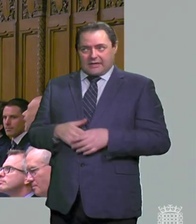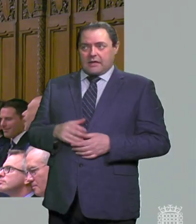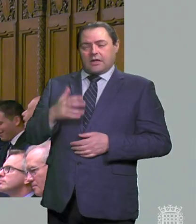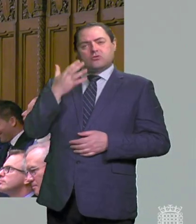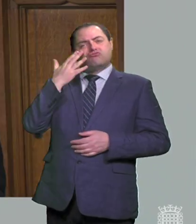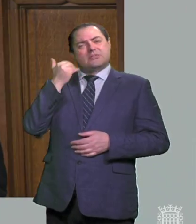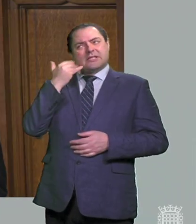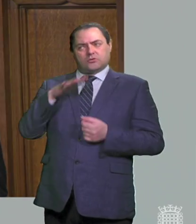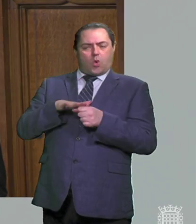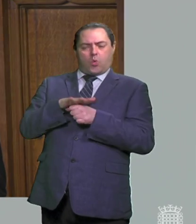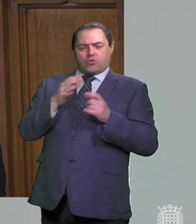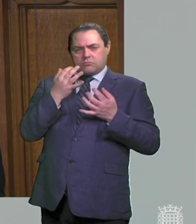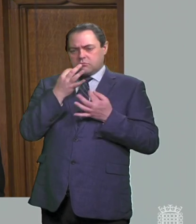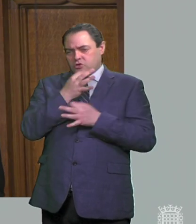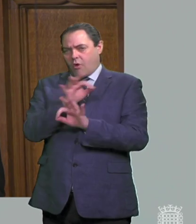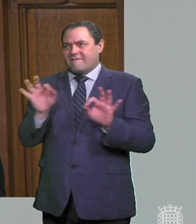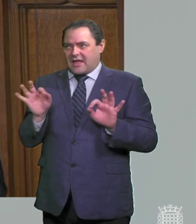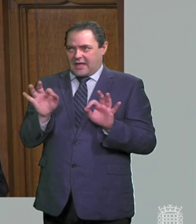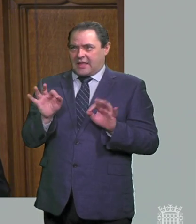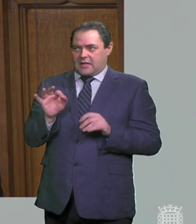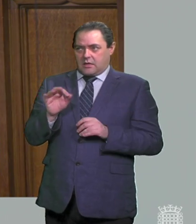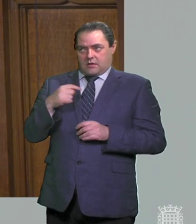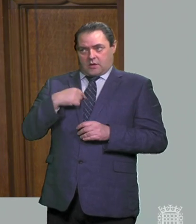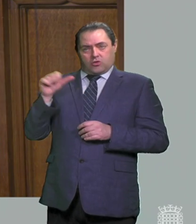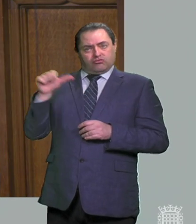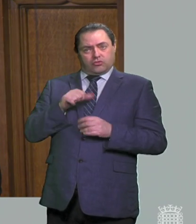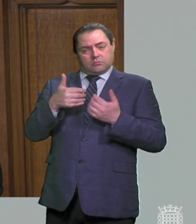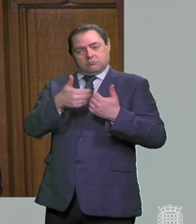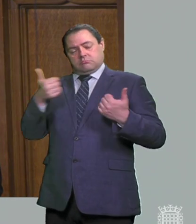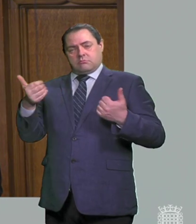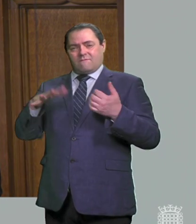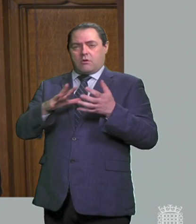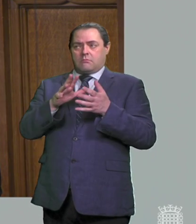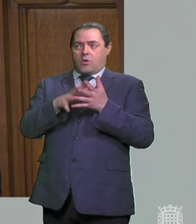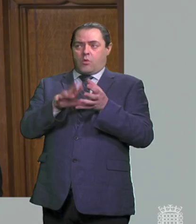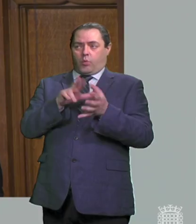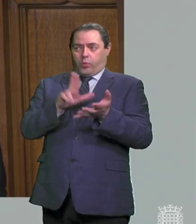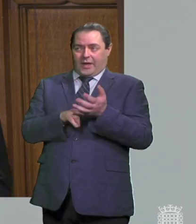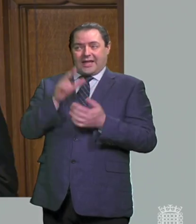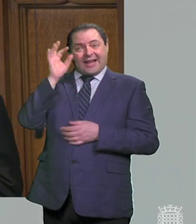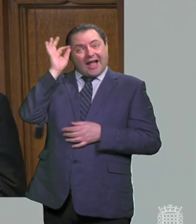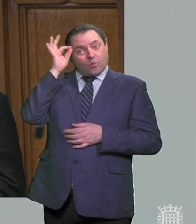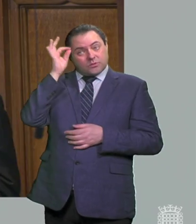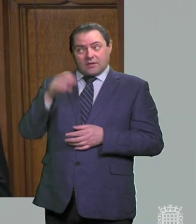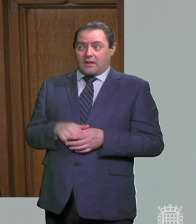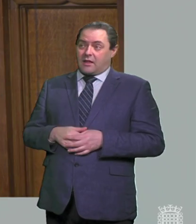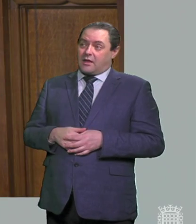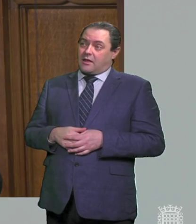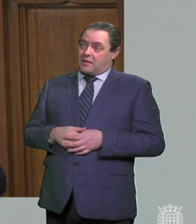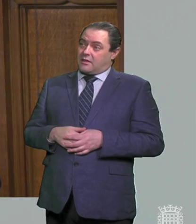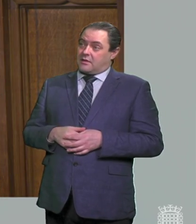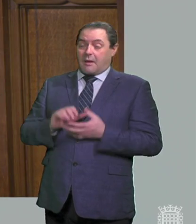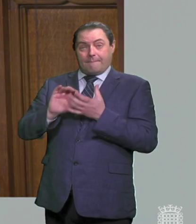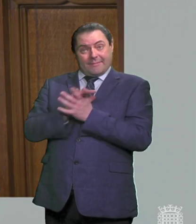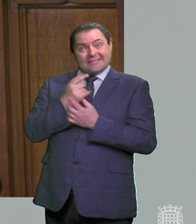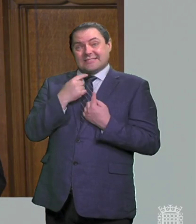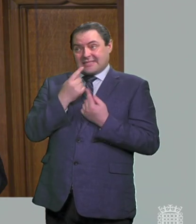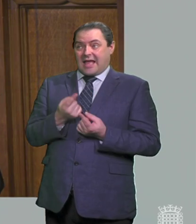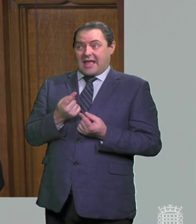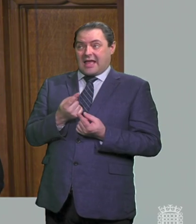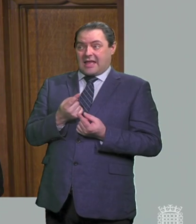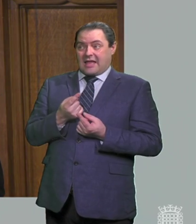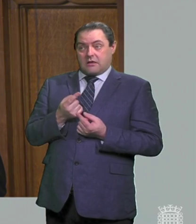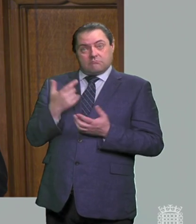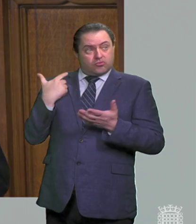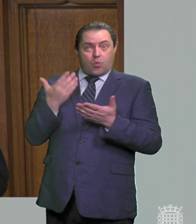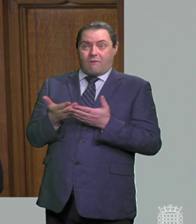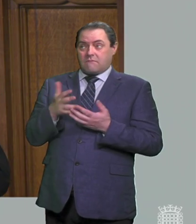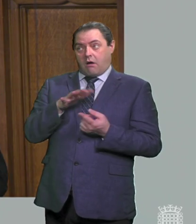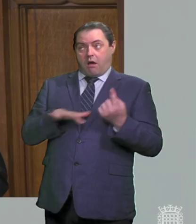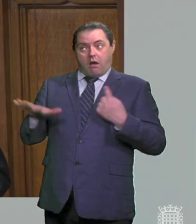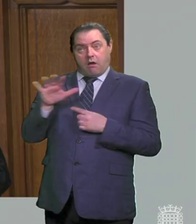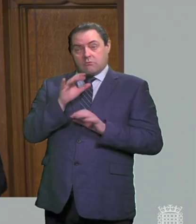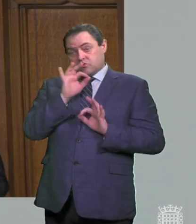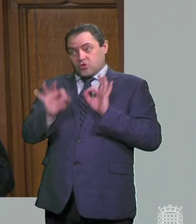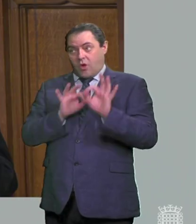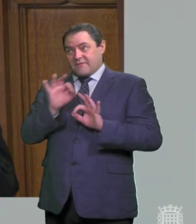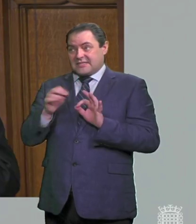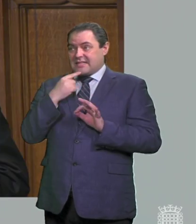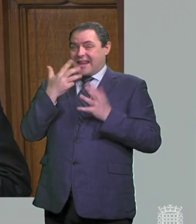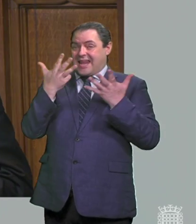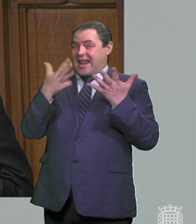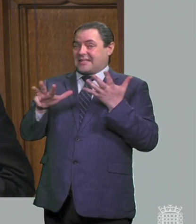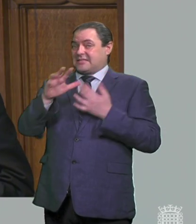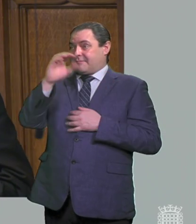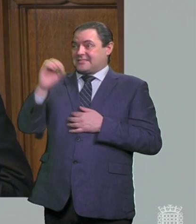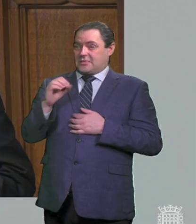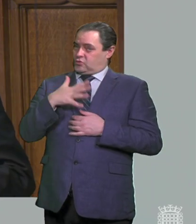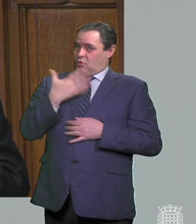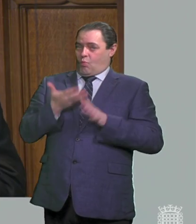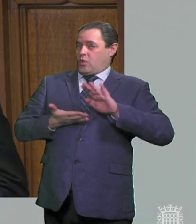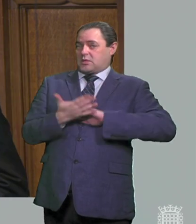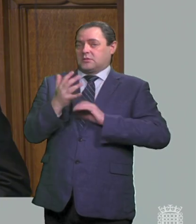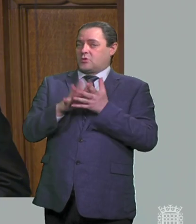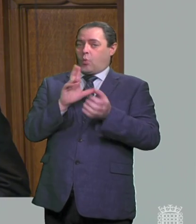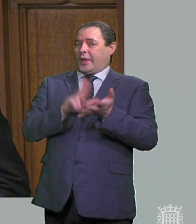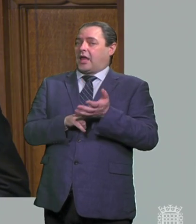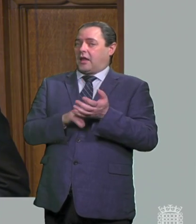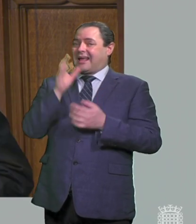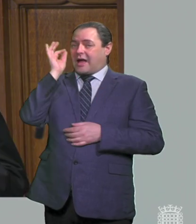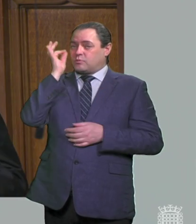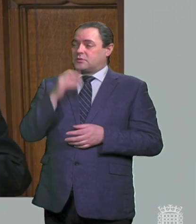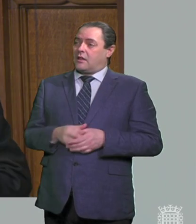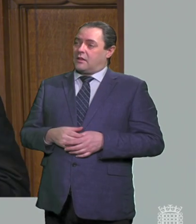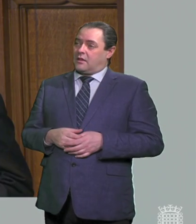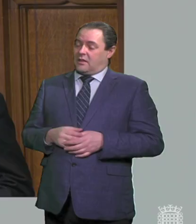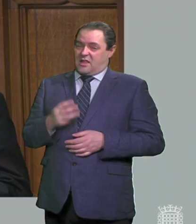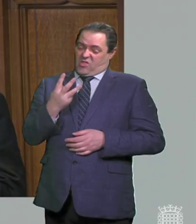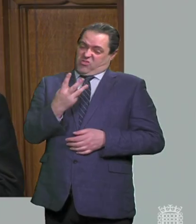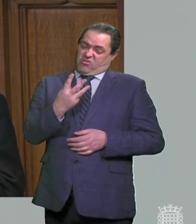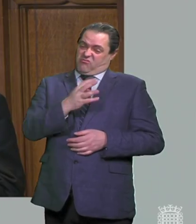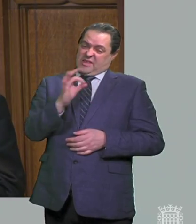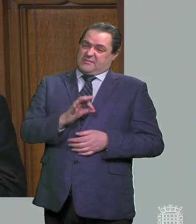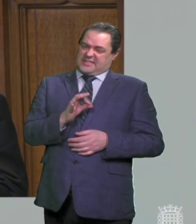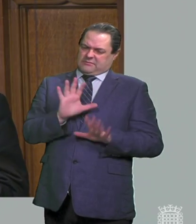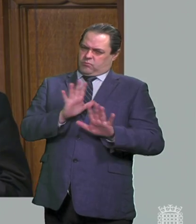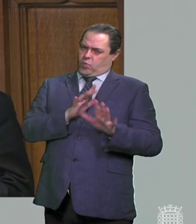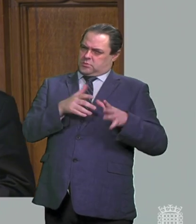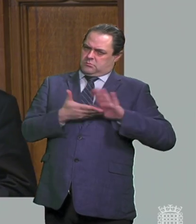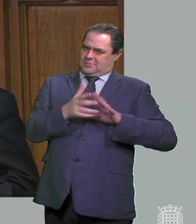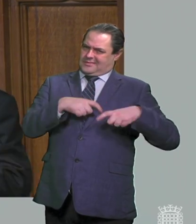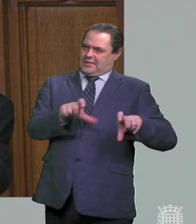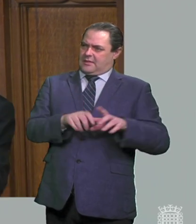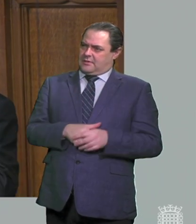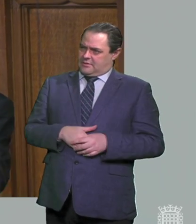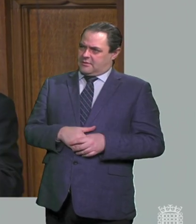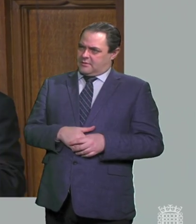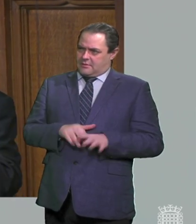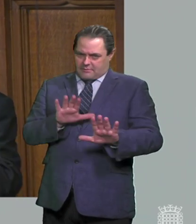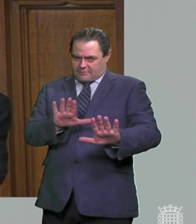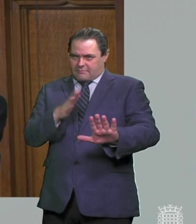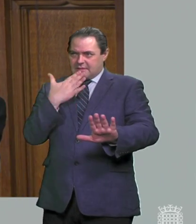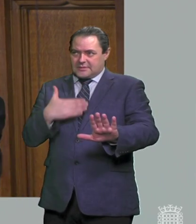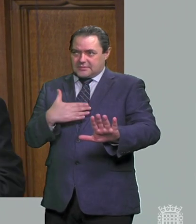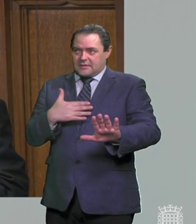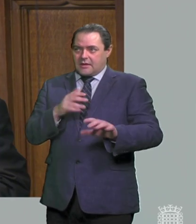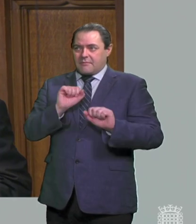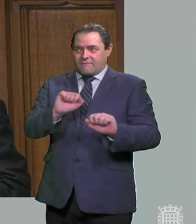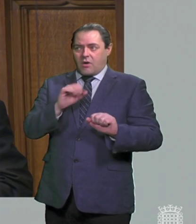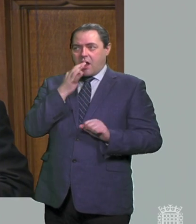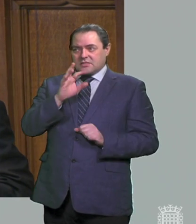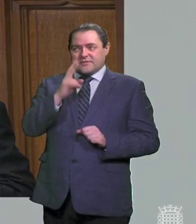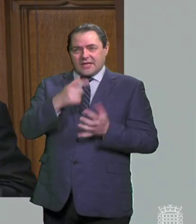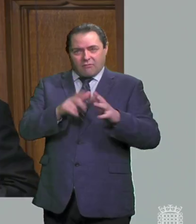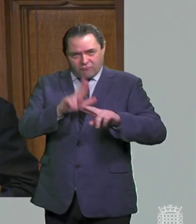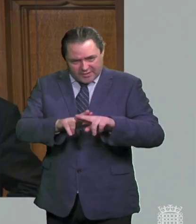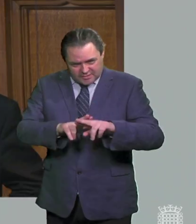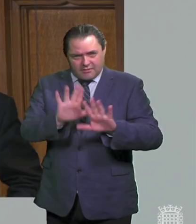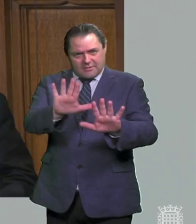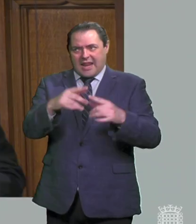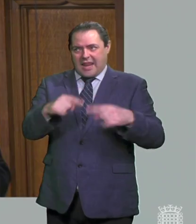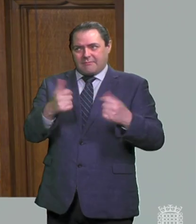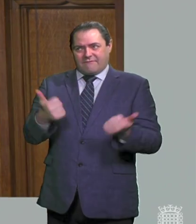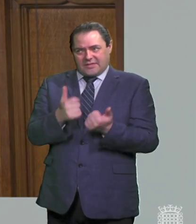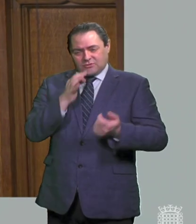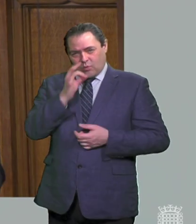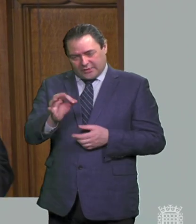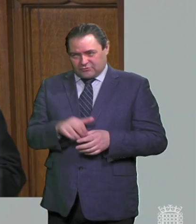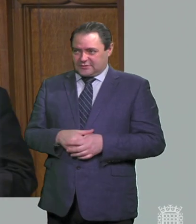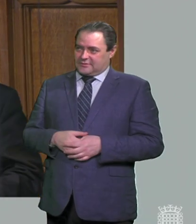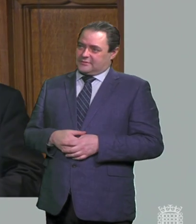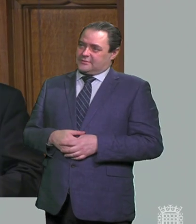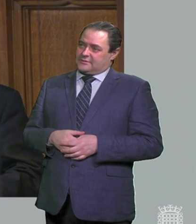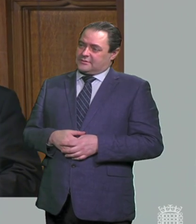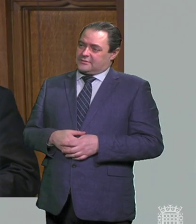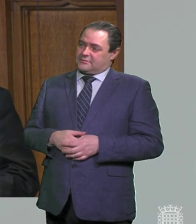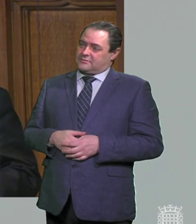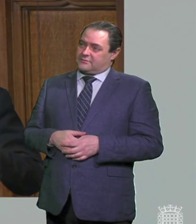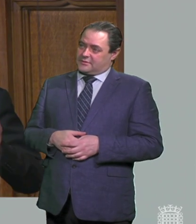My recent local survey as to whether Leigh should break away from Wigan Council shows, I am very pleased to say, that so far 90% are in favour, with only 3% opposed— Please: before calling for a second referendum, let me finish the question.